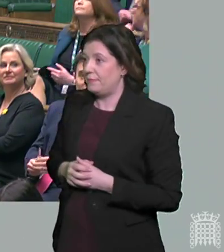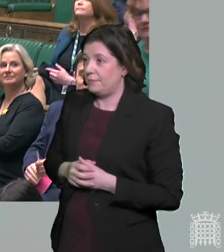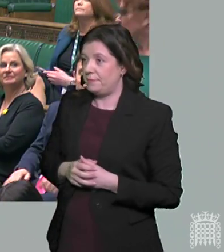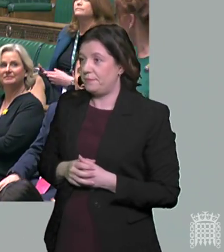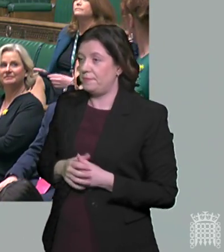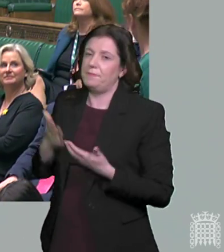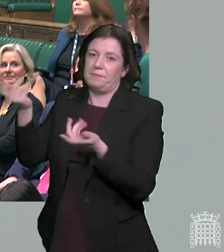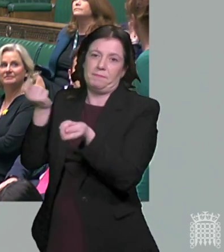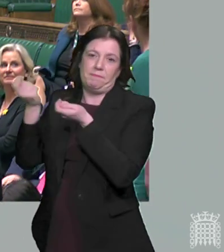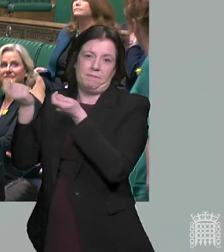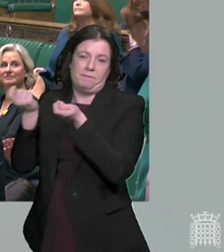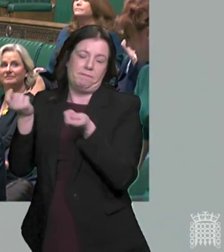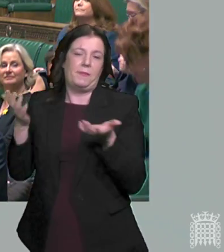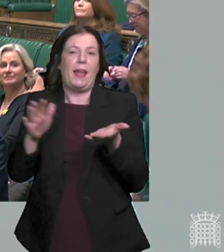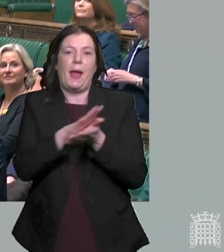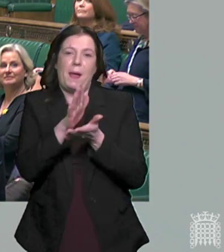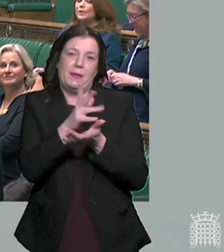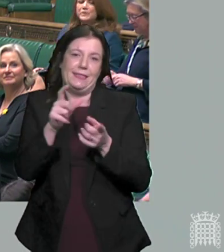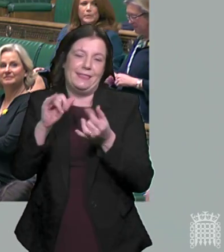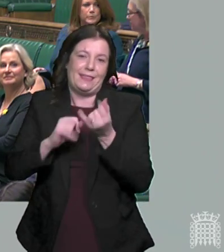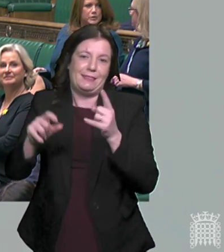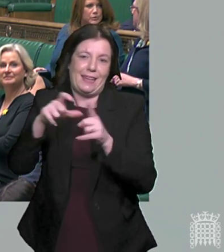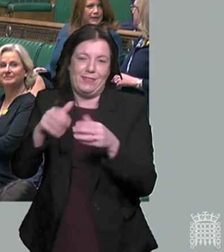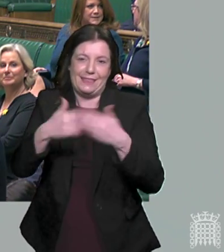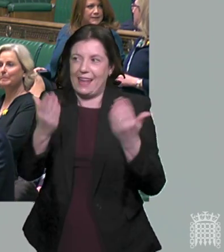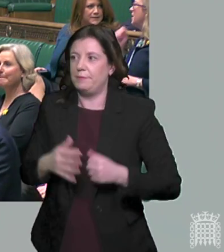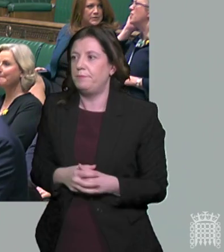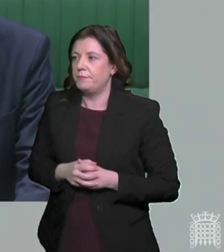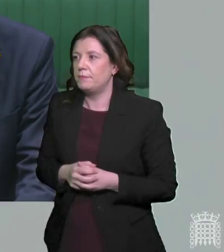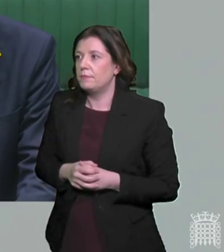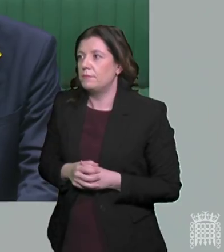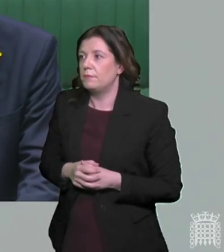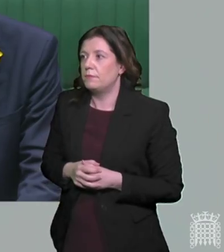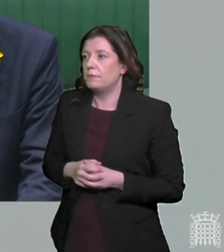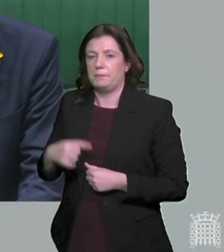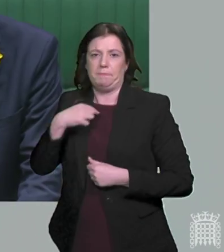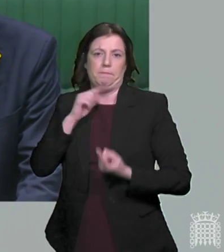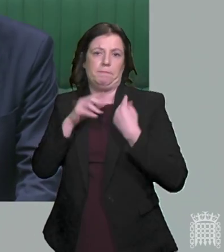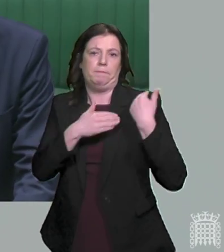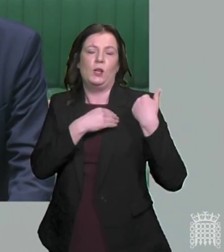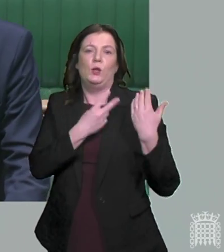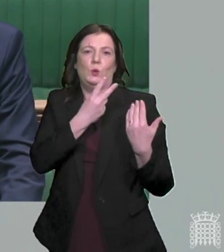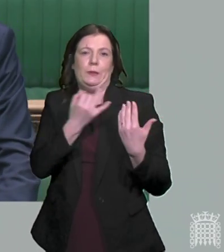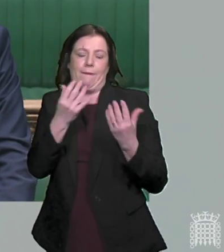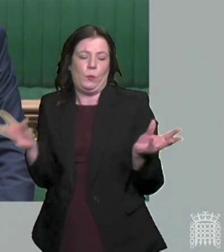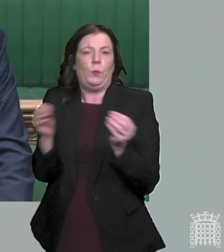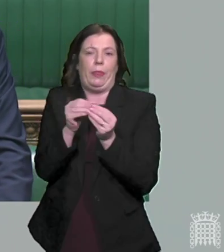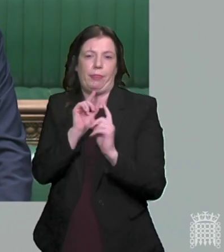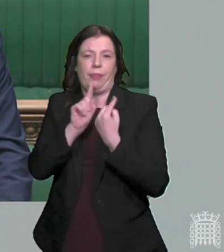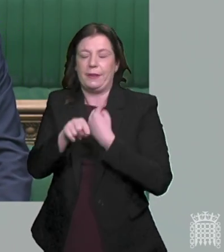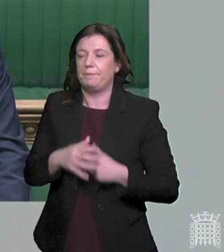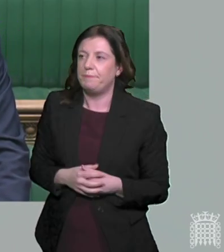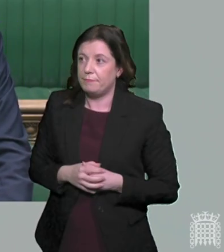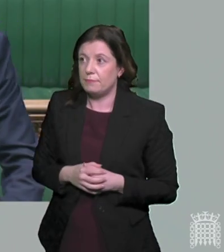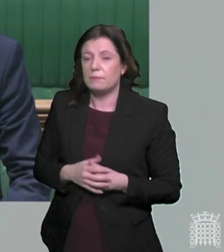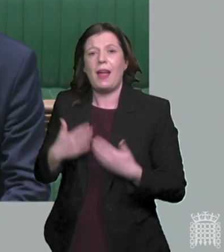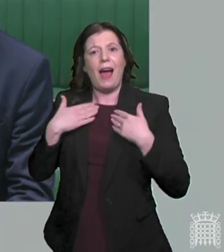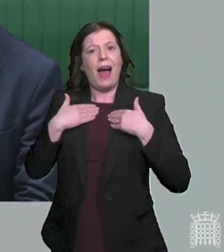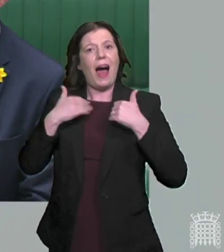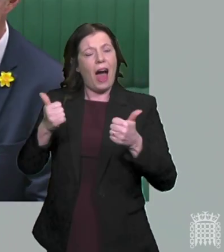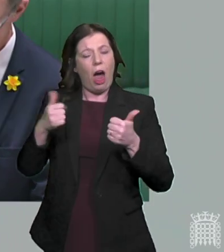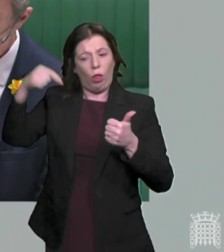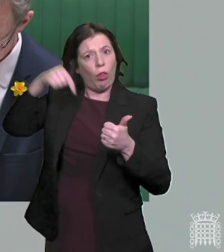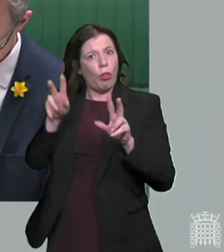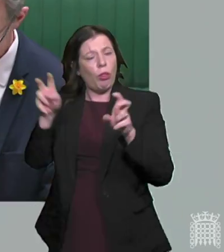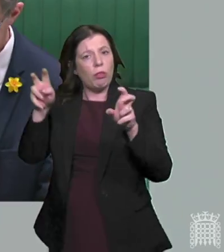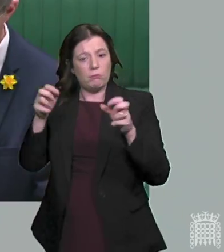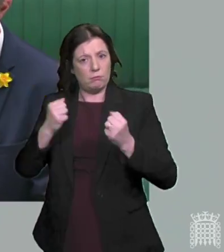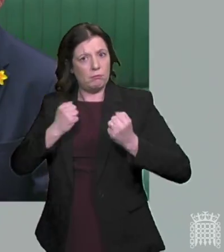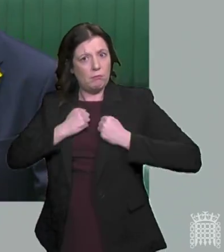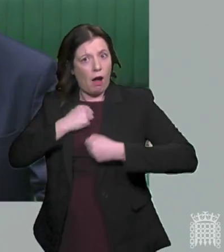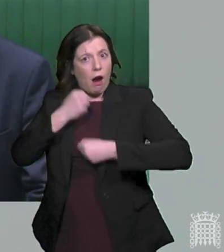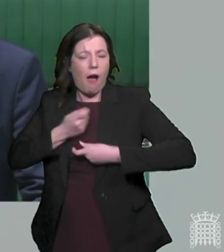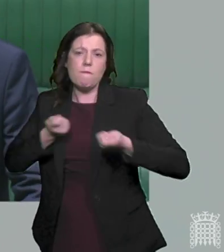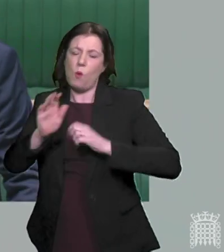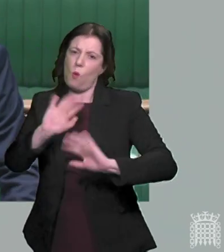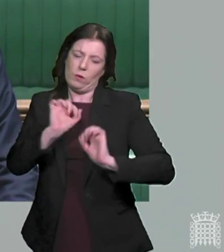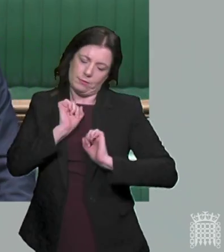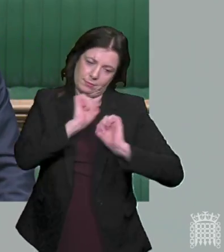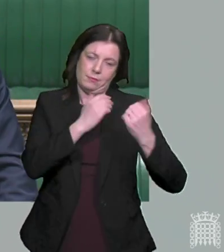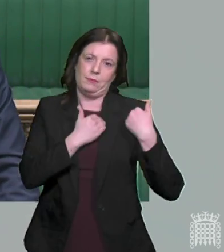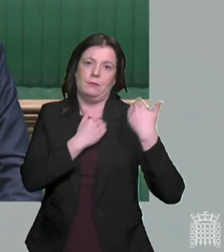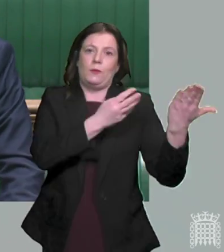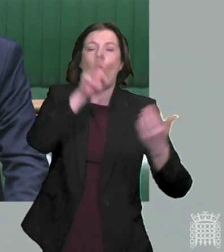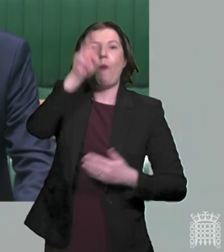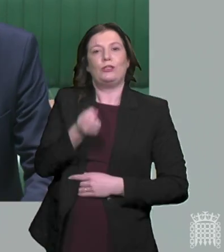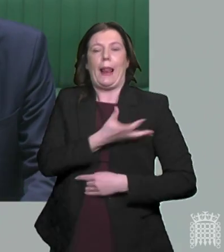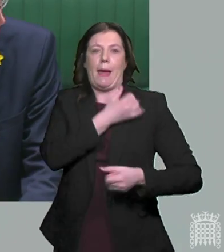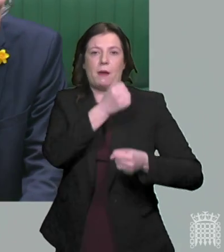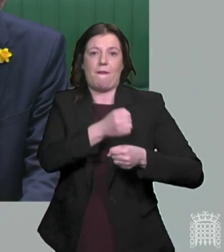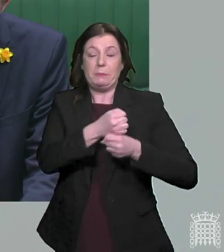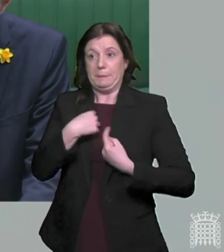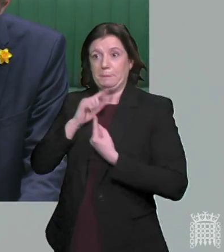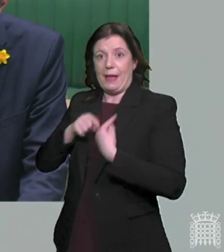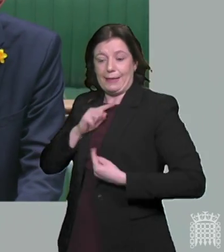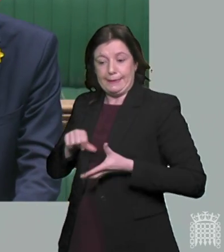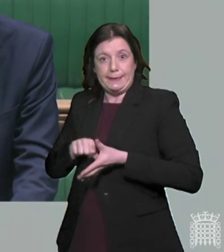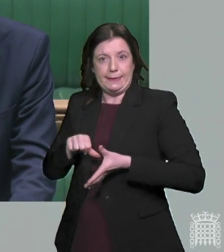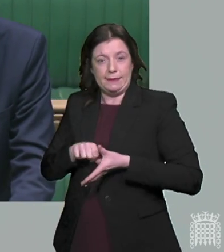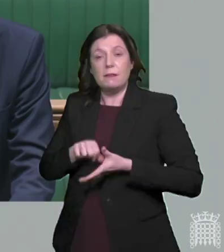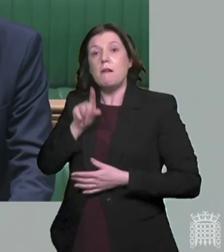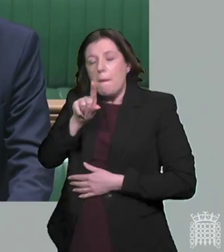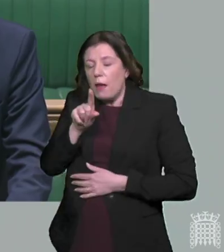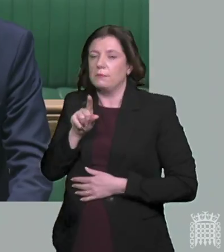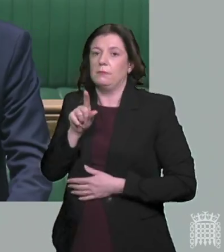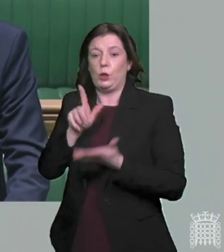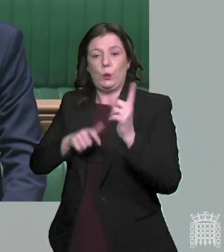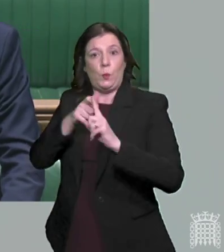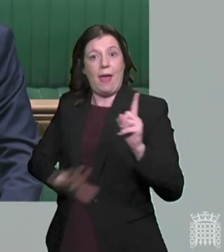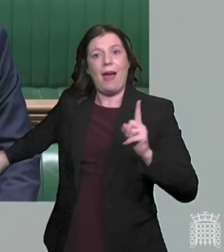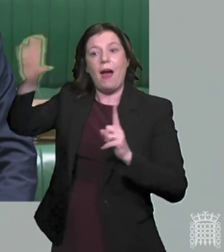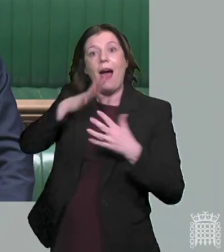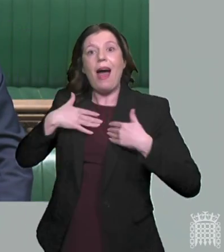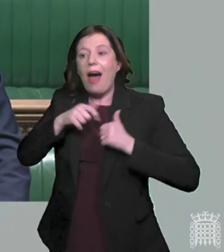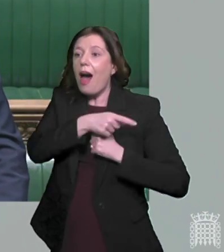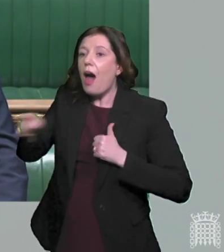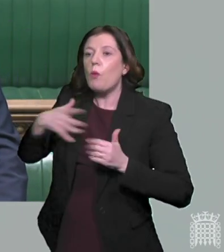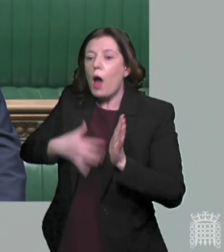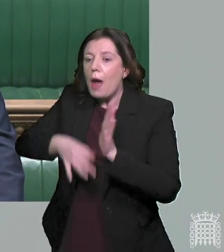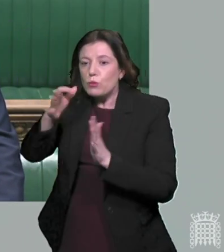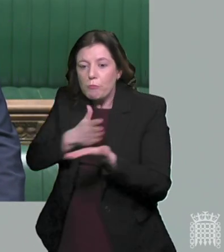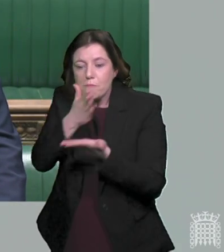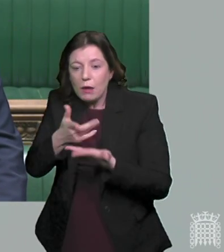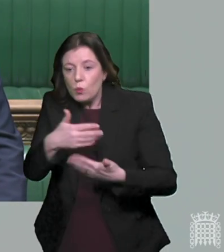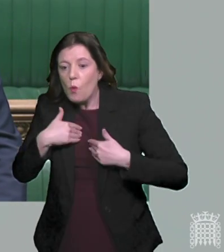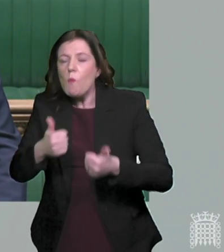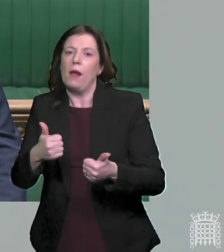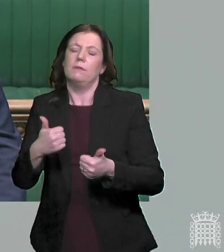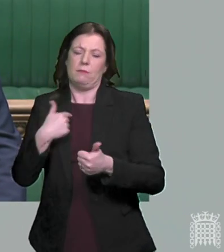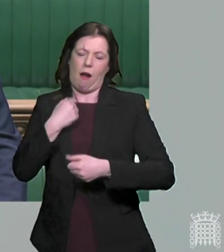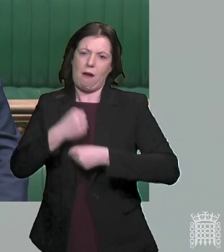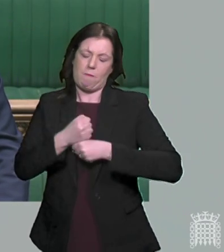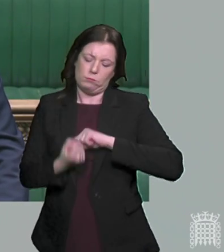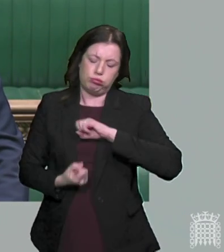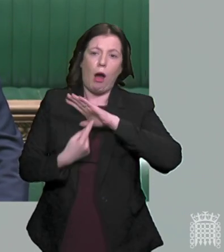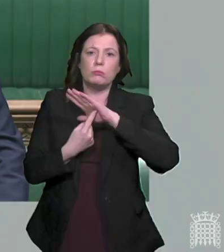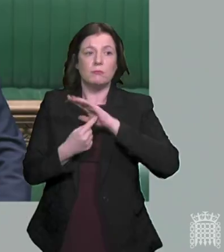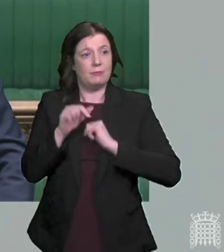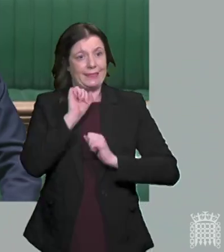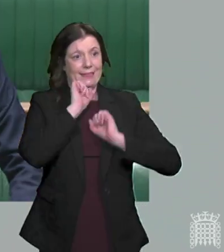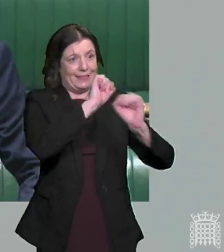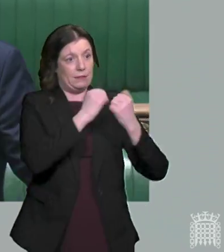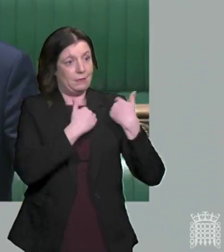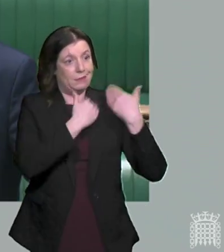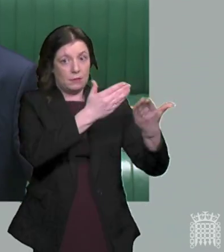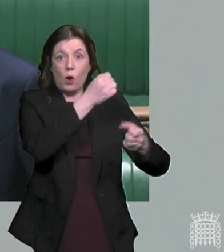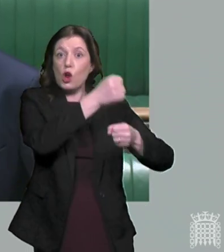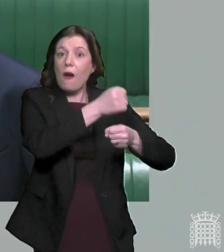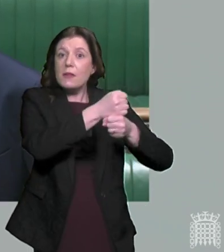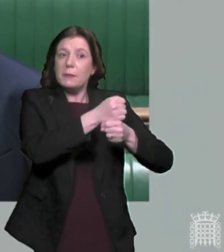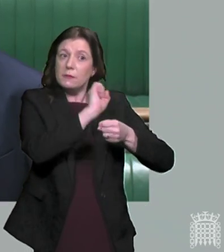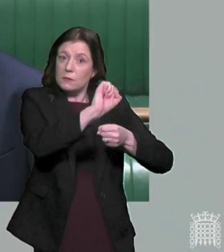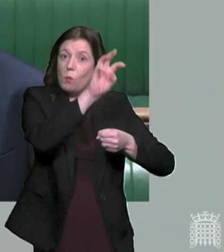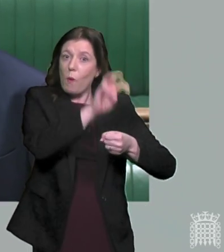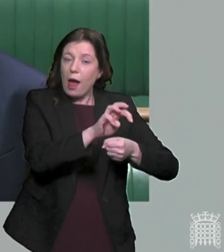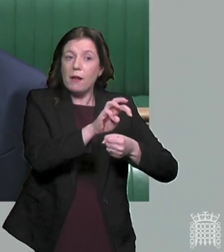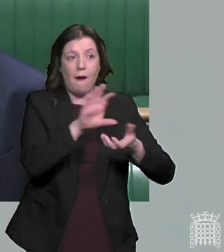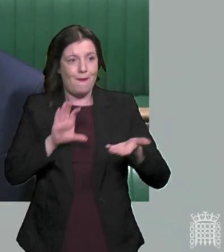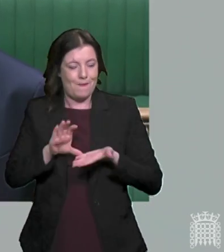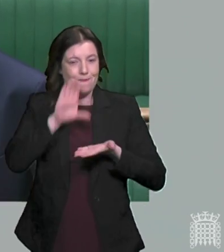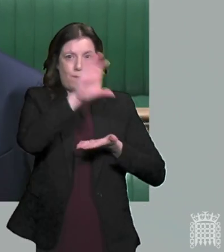A gaf i hefyd ddymuno dydd gŵyl Dewi hapus i bawb?— Health is a devolved matter and we therefore have no control over how the National Health Service is delivered in Wales—that is a matter for the Welsh Labour Government—but improving health outcomes for people across the UK is, of course, a priority for this Government, and we have made sure that the devolved Administrations have the funding to enable them